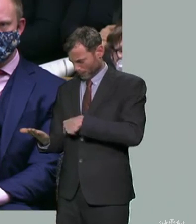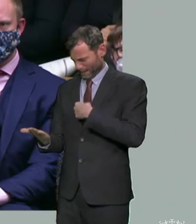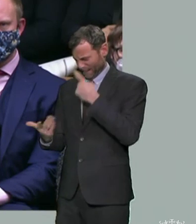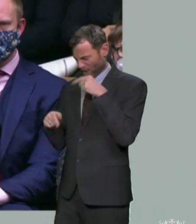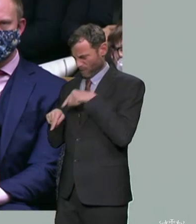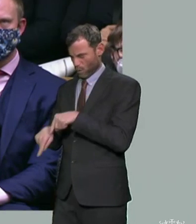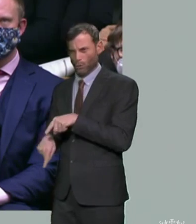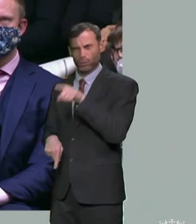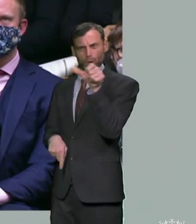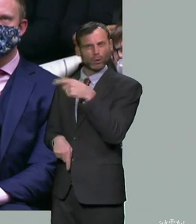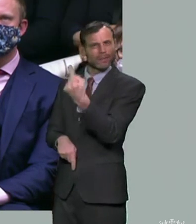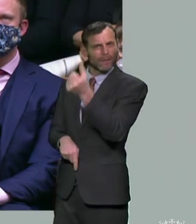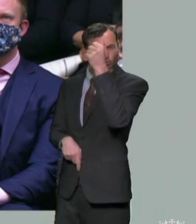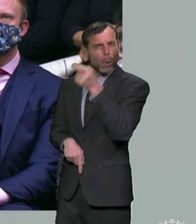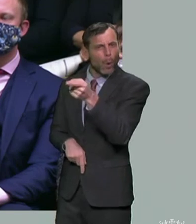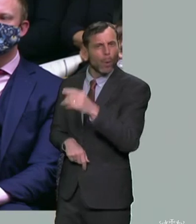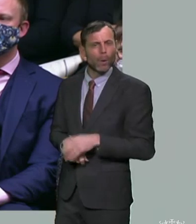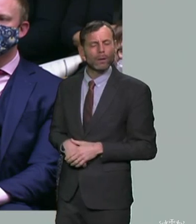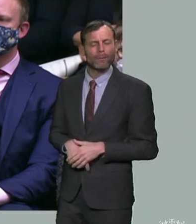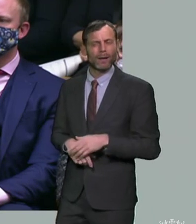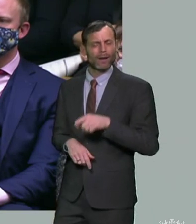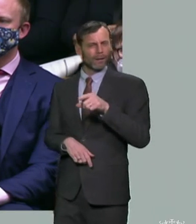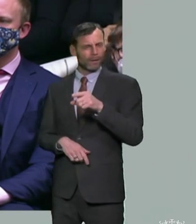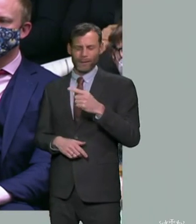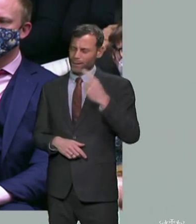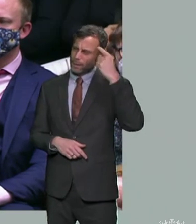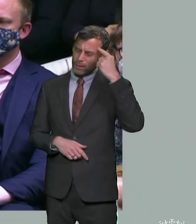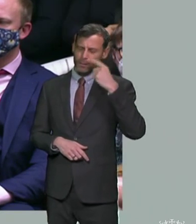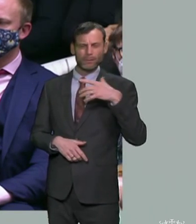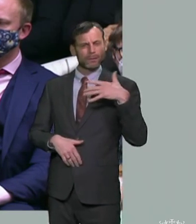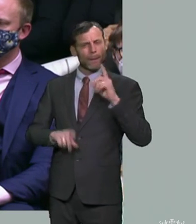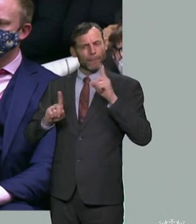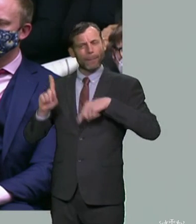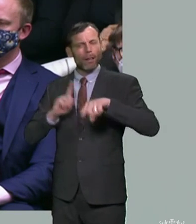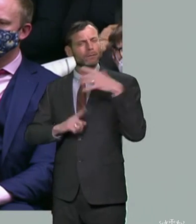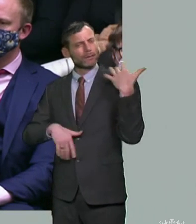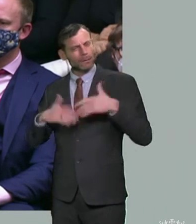If he had any shred of compassion for all those out there who have suffered through this, he would go.